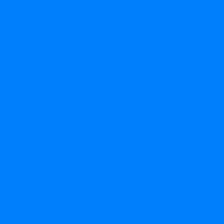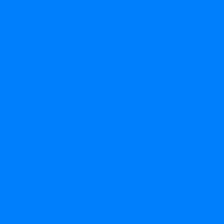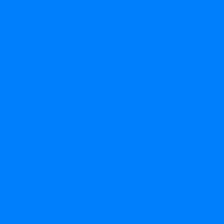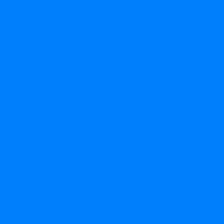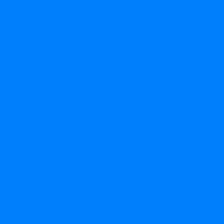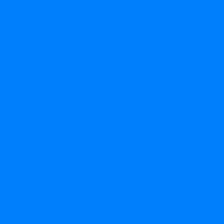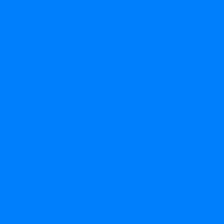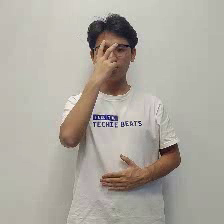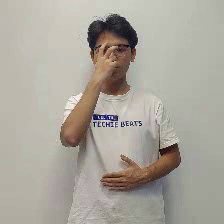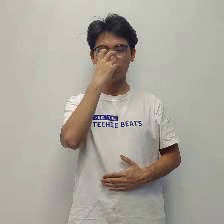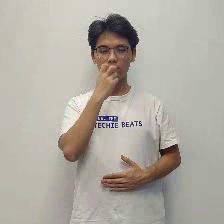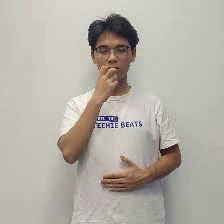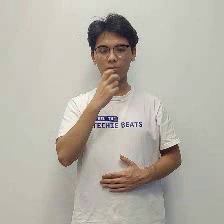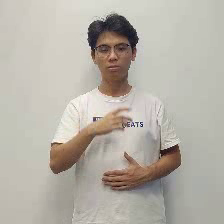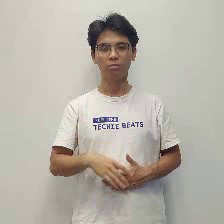Khóc